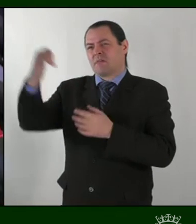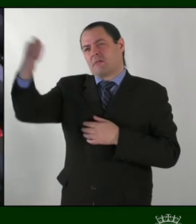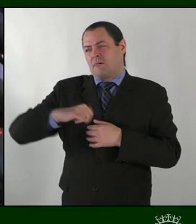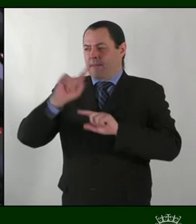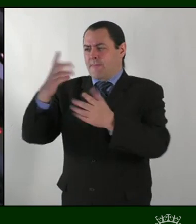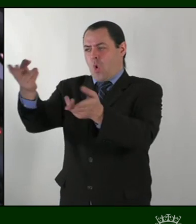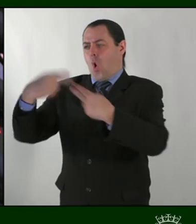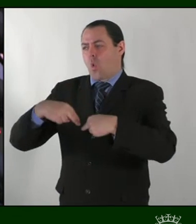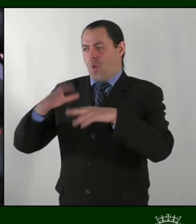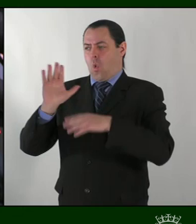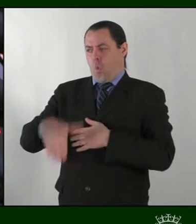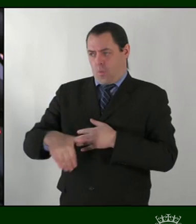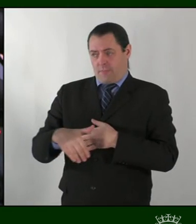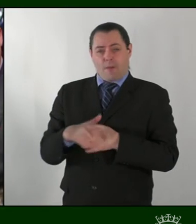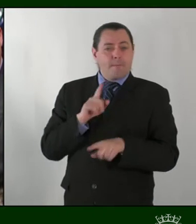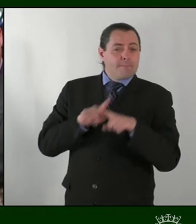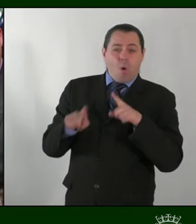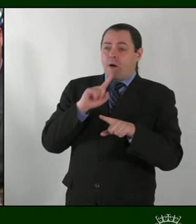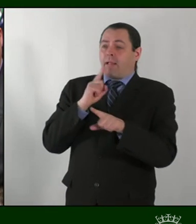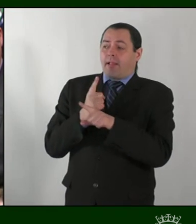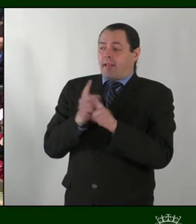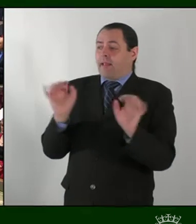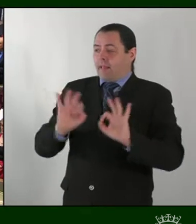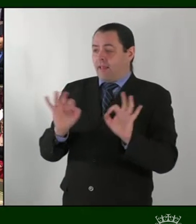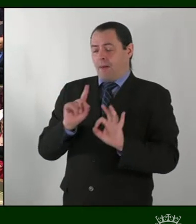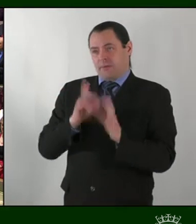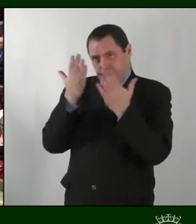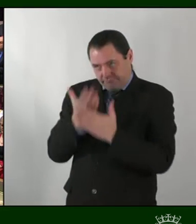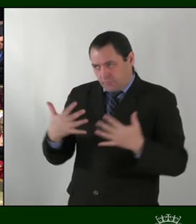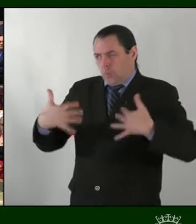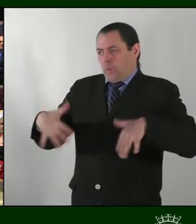Their work often goes unremarked, but it has the admiration of us all.